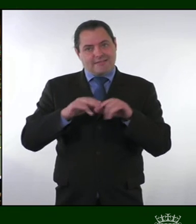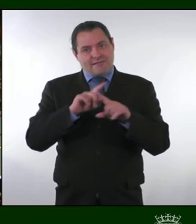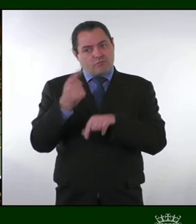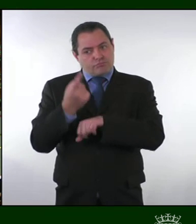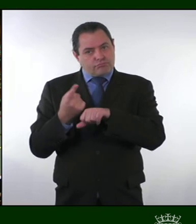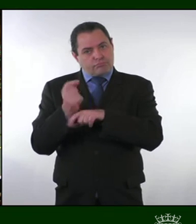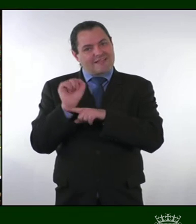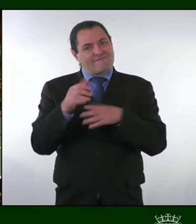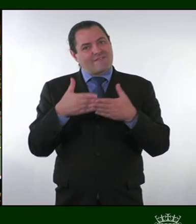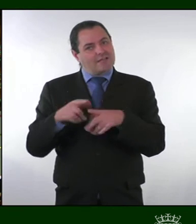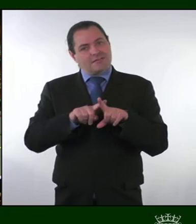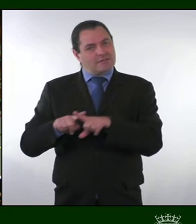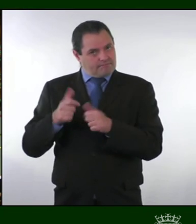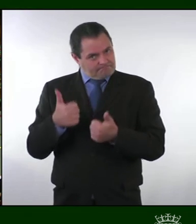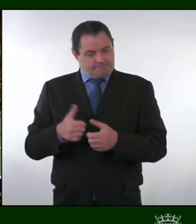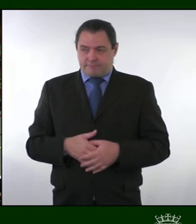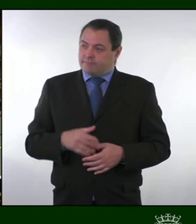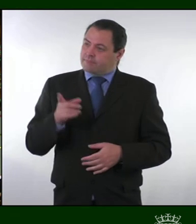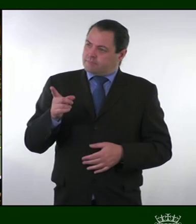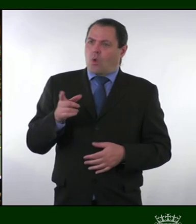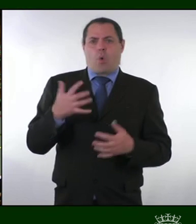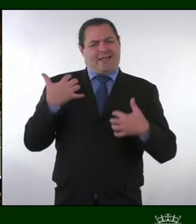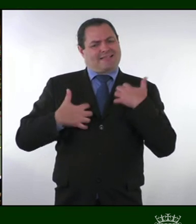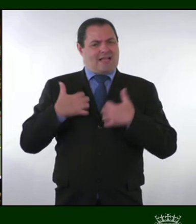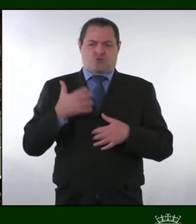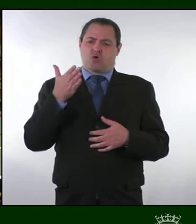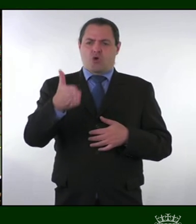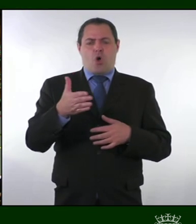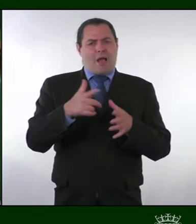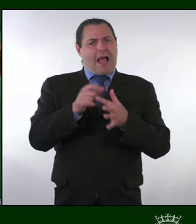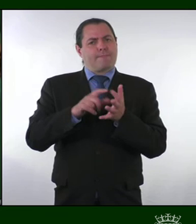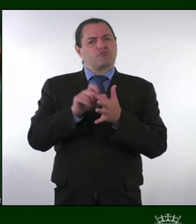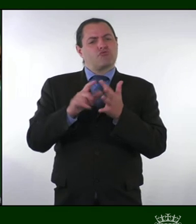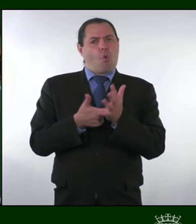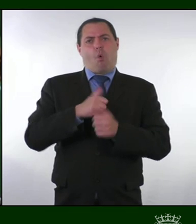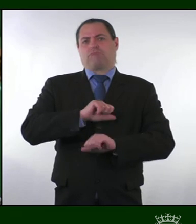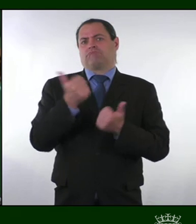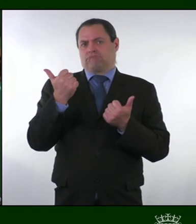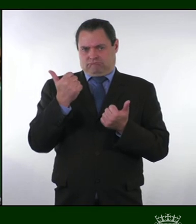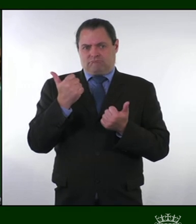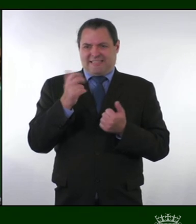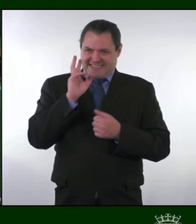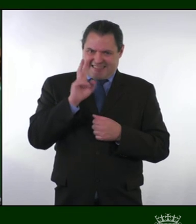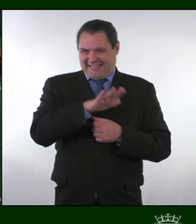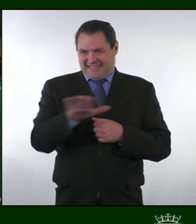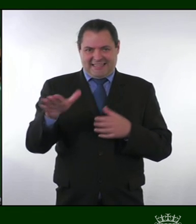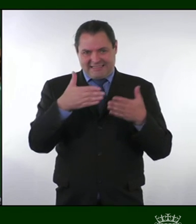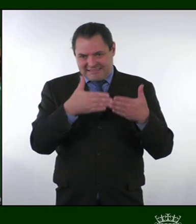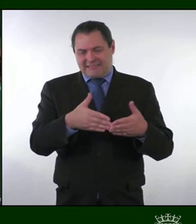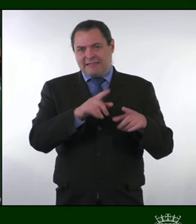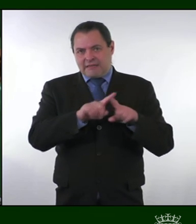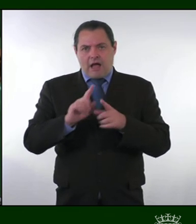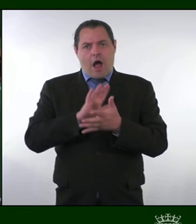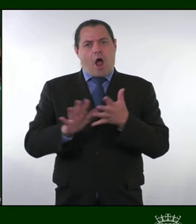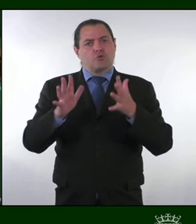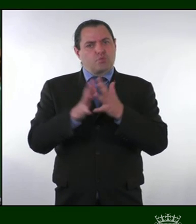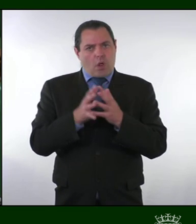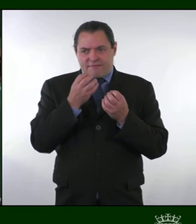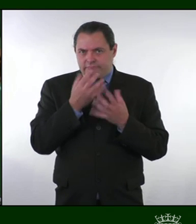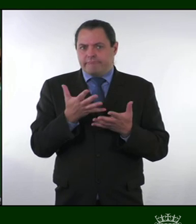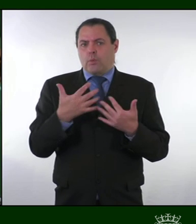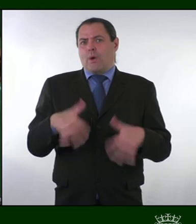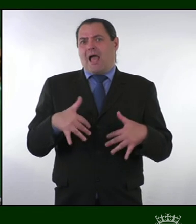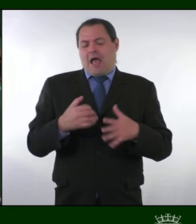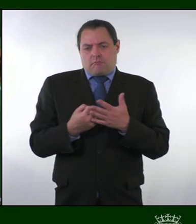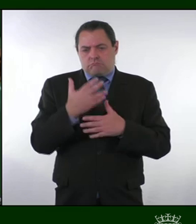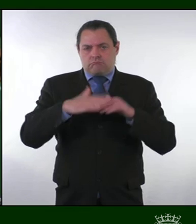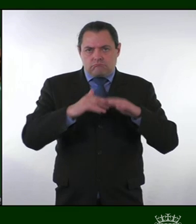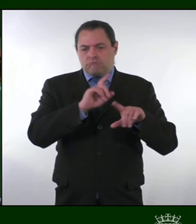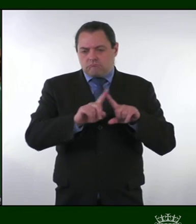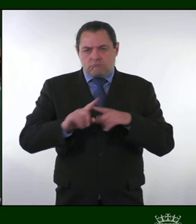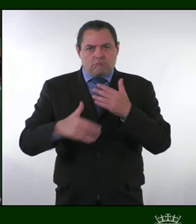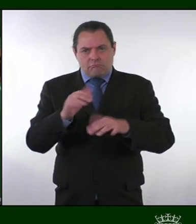I am grateful to the honourable Gentleman and, yes, it was incredibly exciting to go to Appledore and see the potential of that yard and see what Harland and Wolff is doing there.